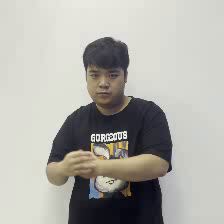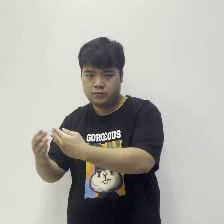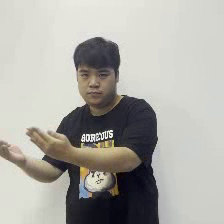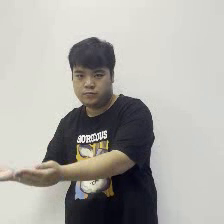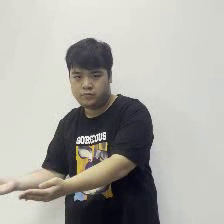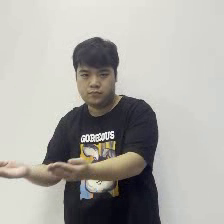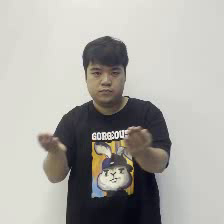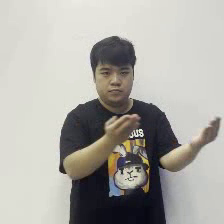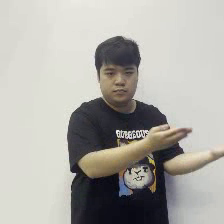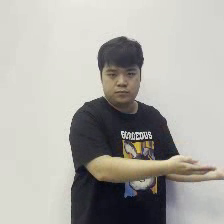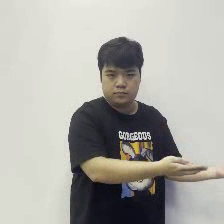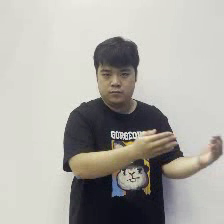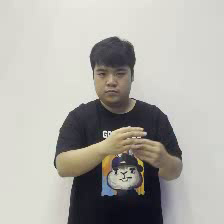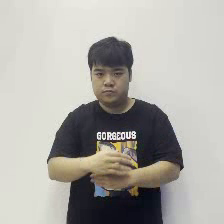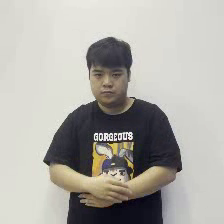Mời vào